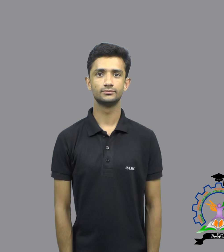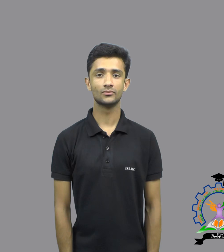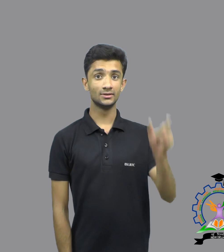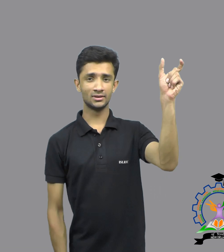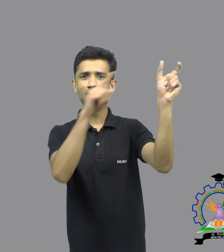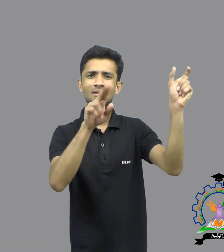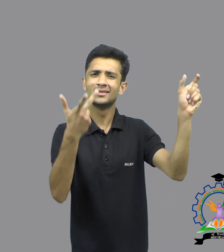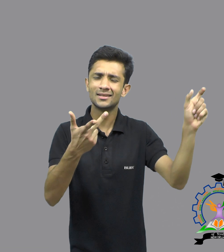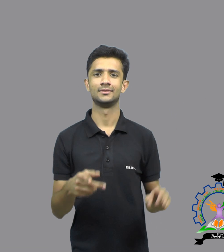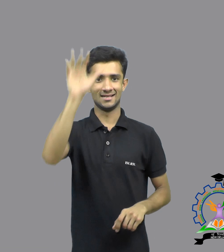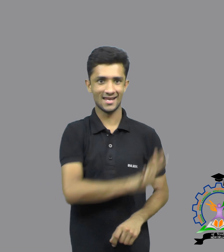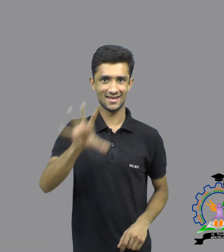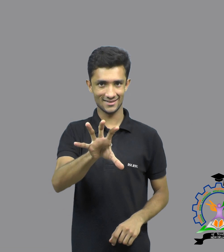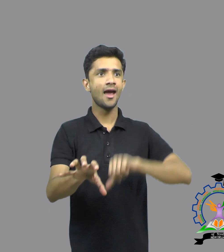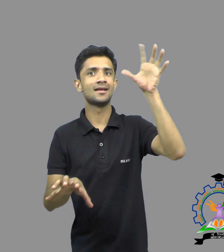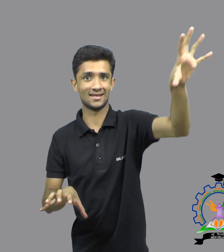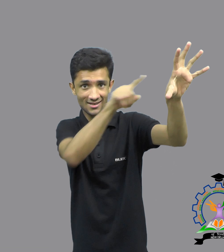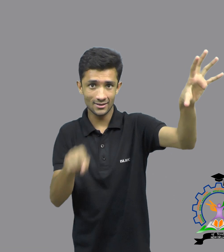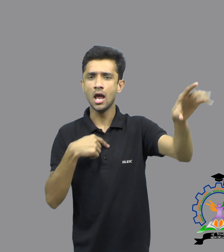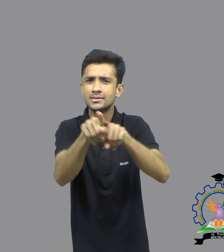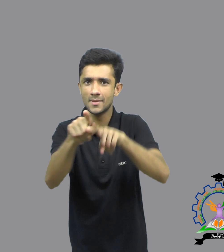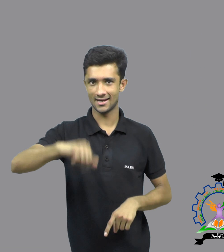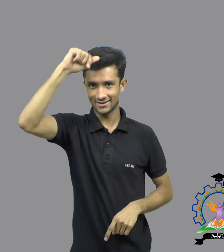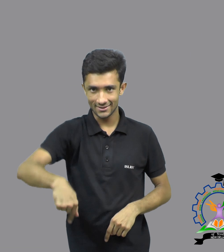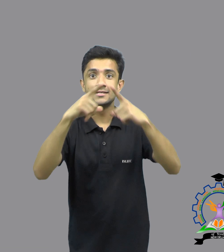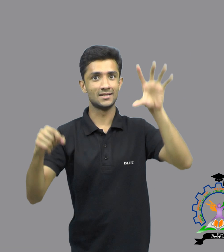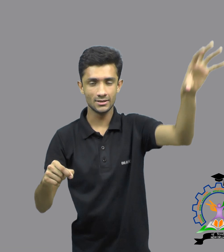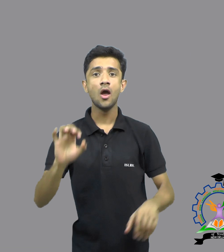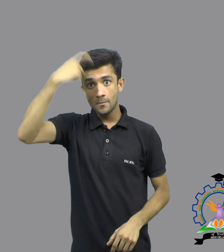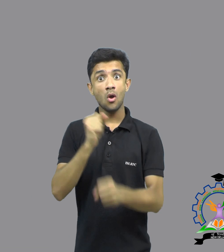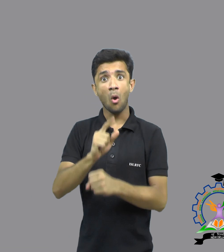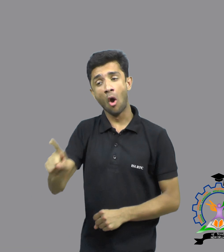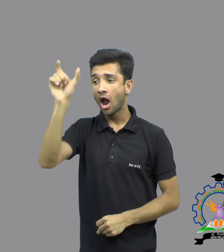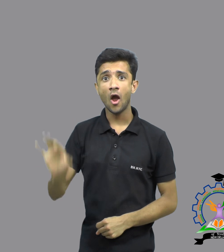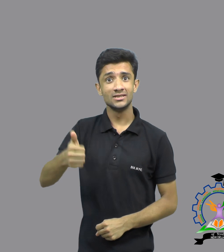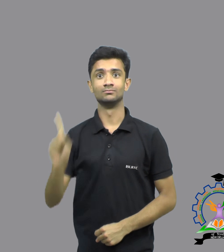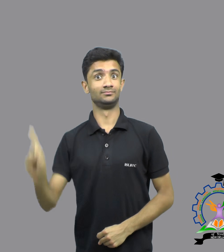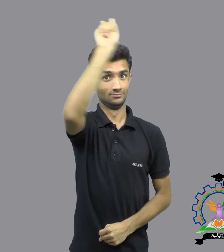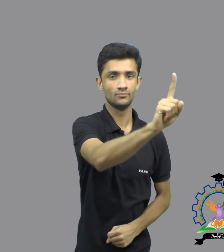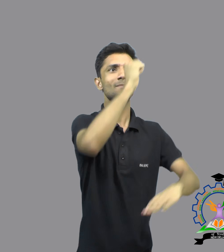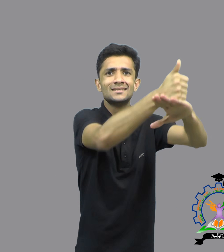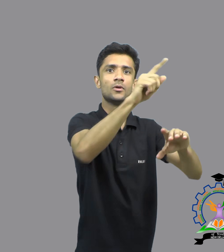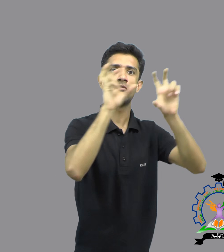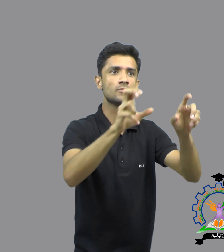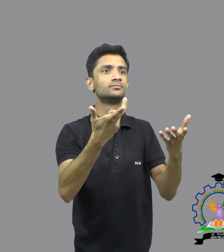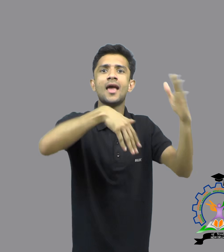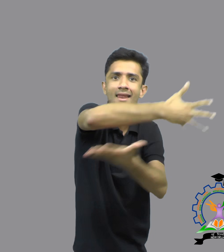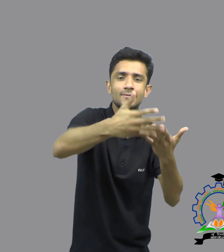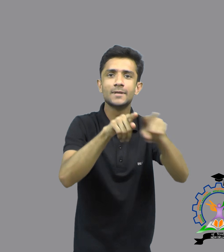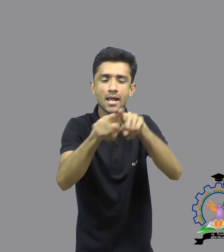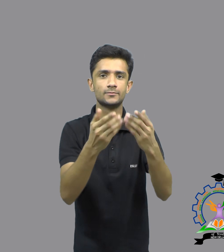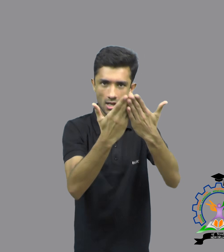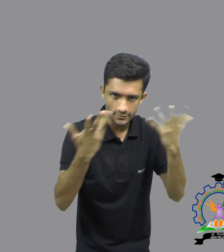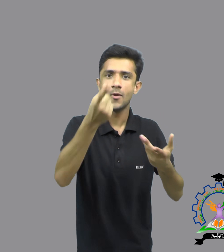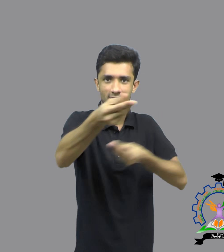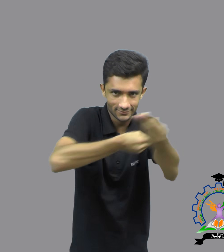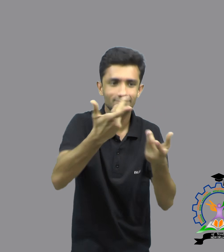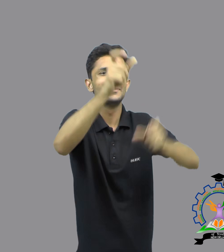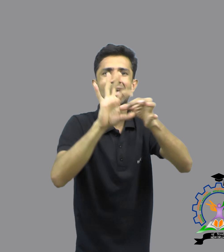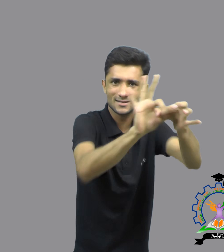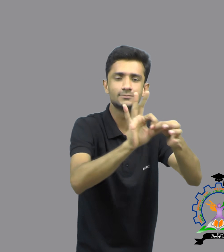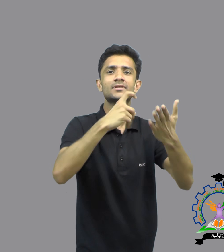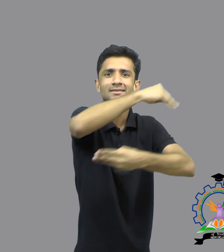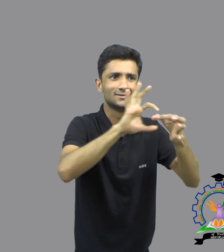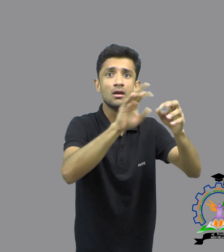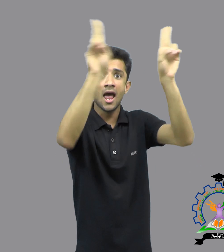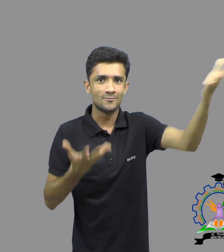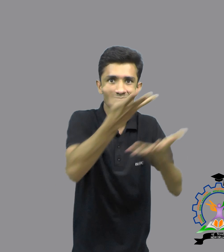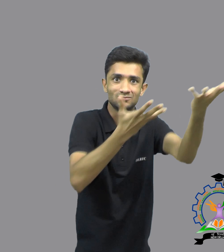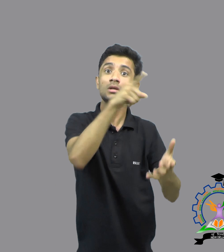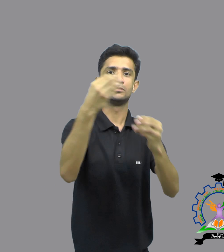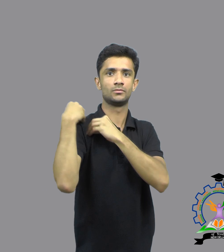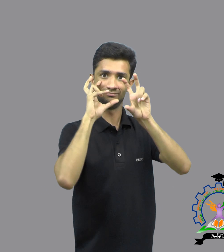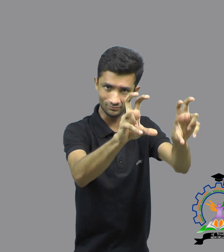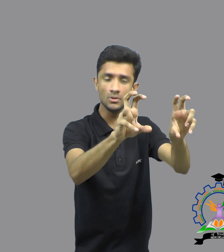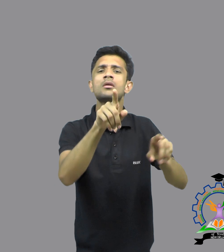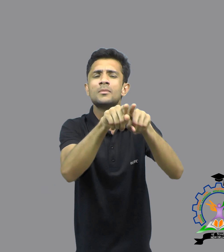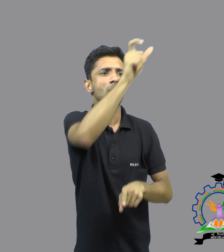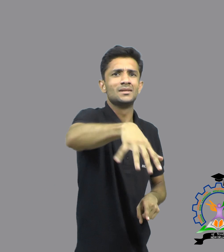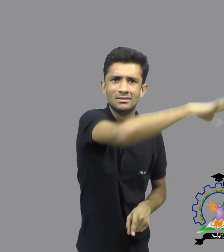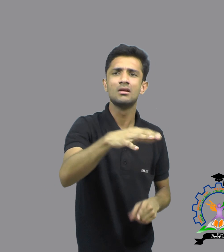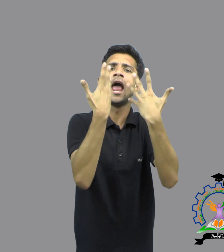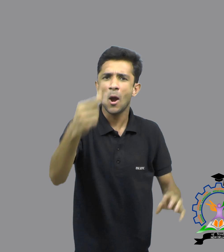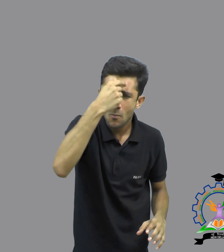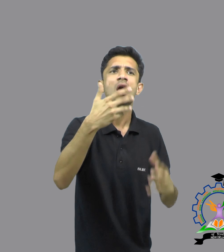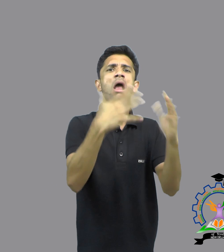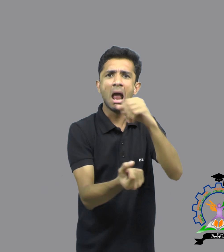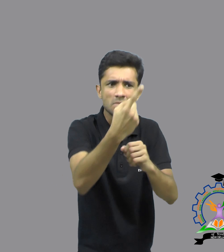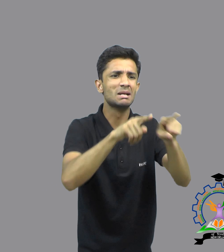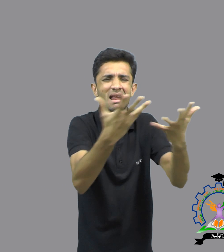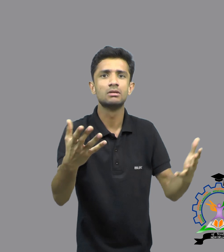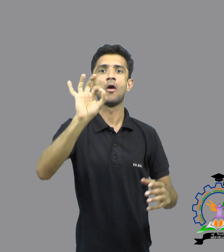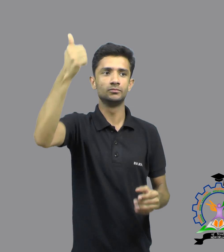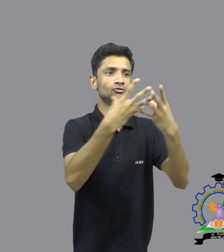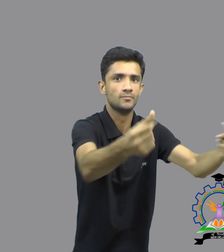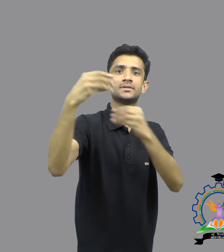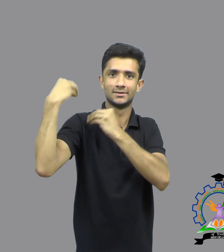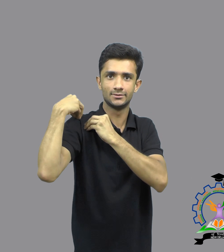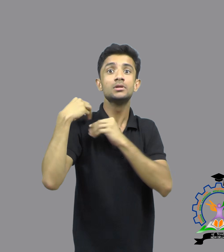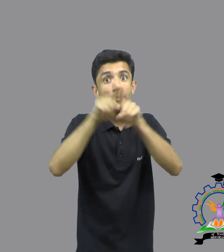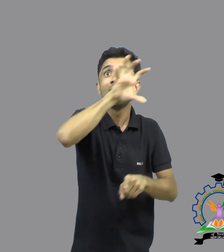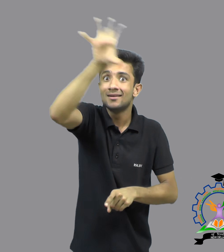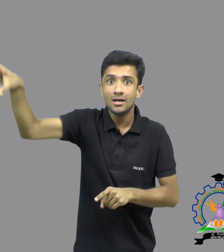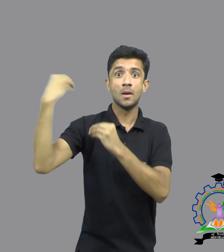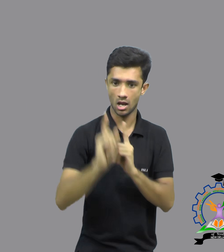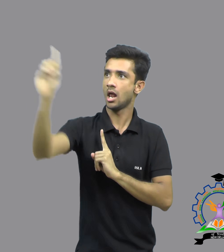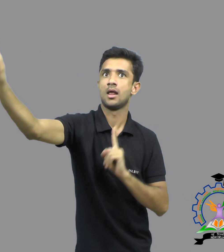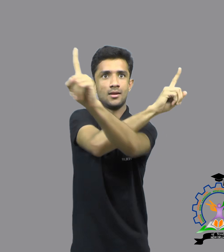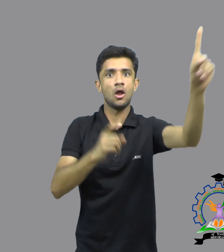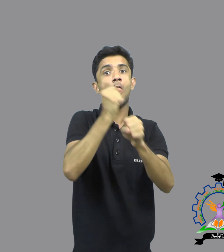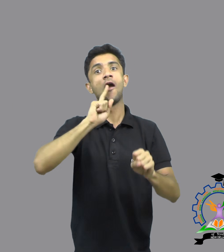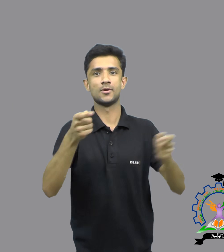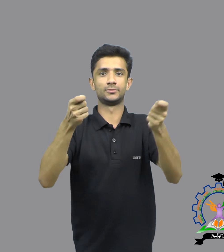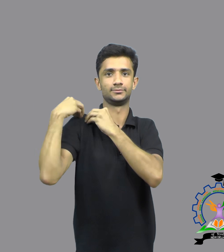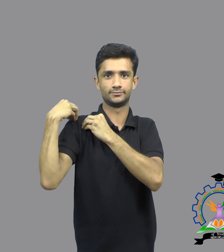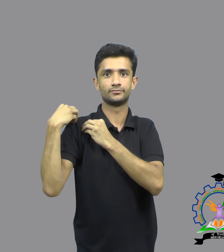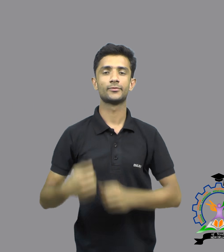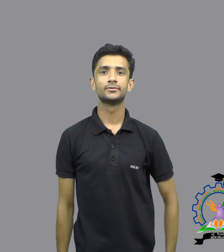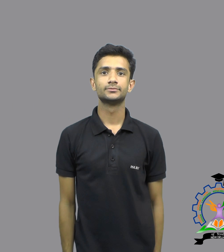Ambassador